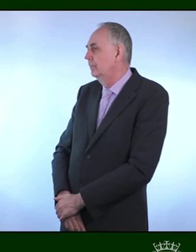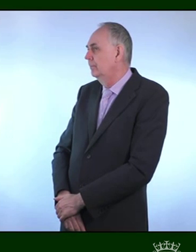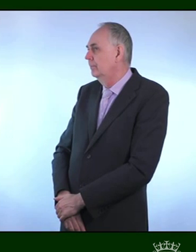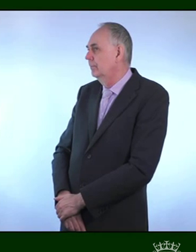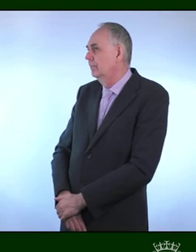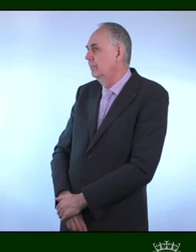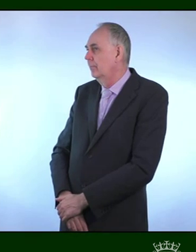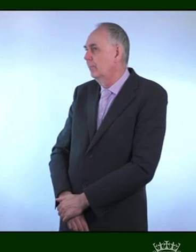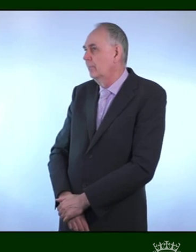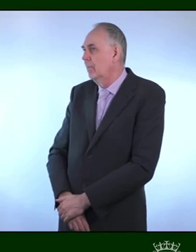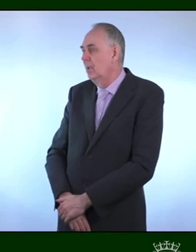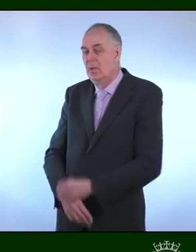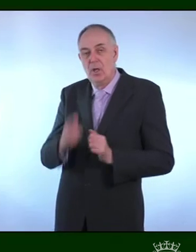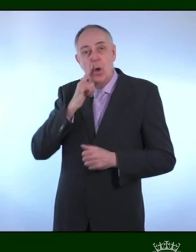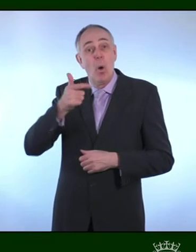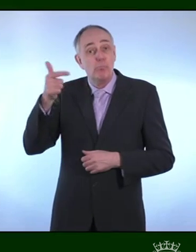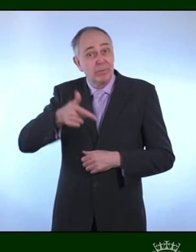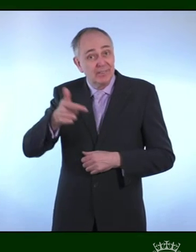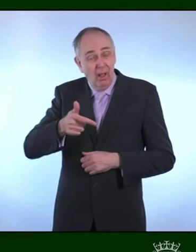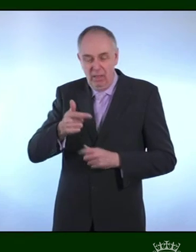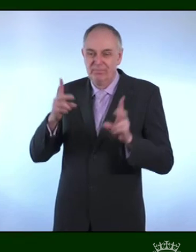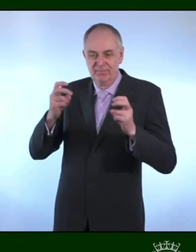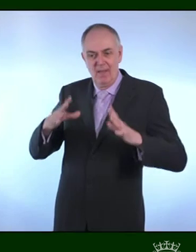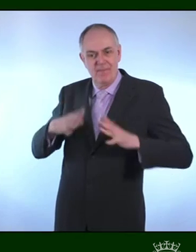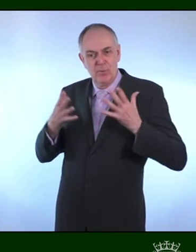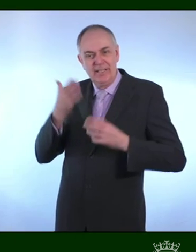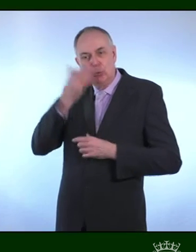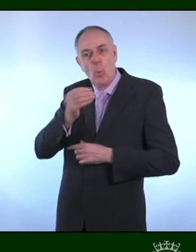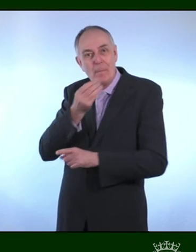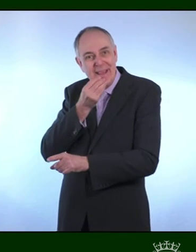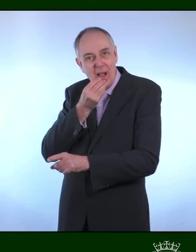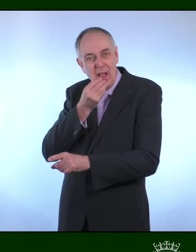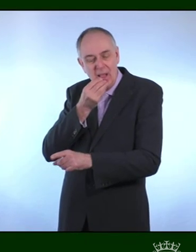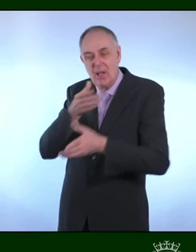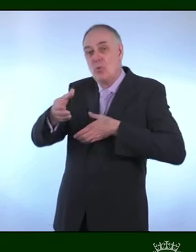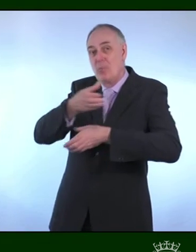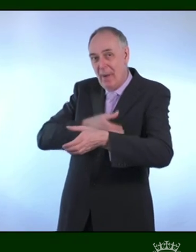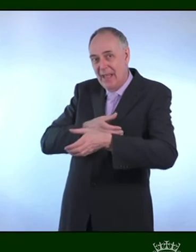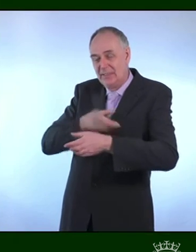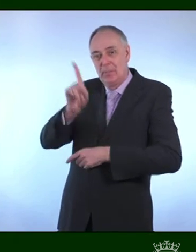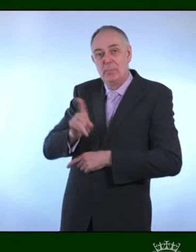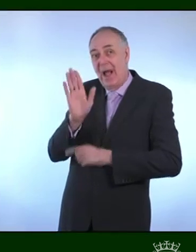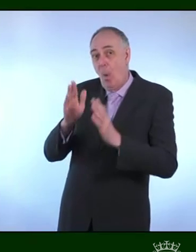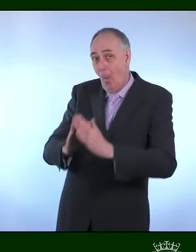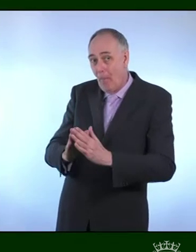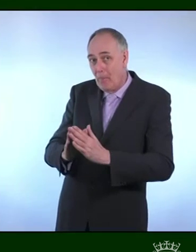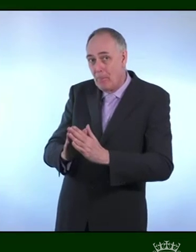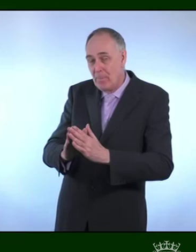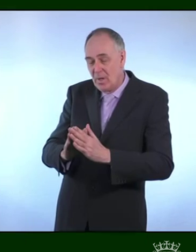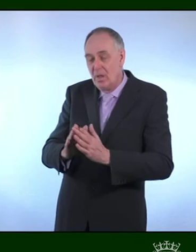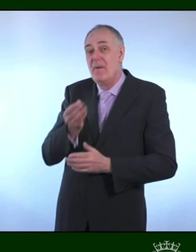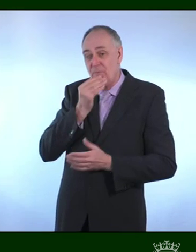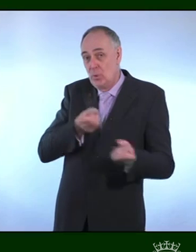In Bristol, we are desperately trying to replace free school meals for children with home provision and other provision, but there have been real problems with the supply chain.